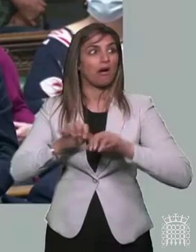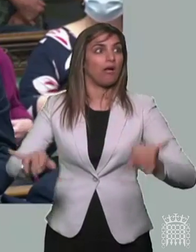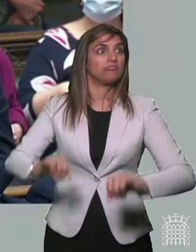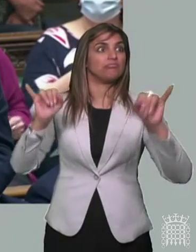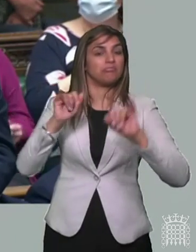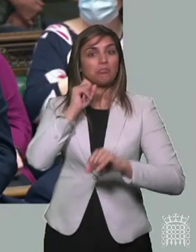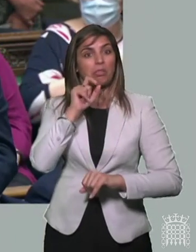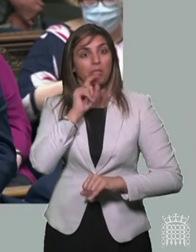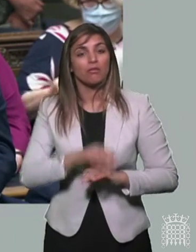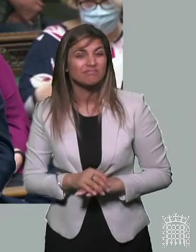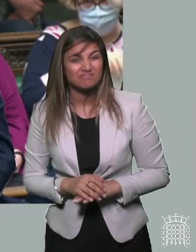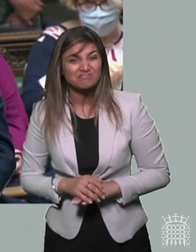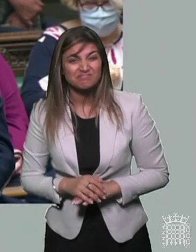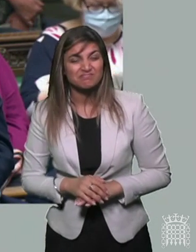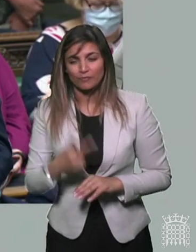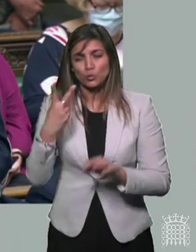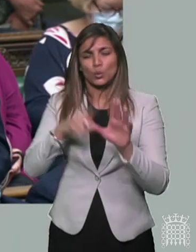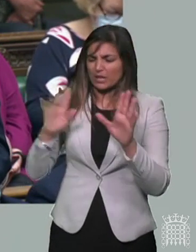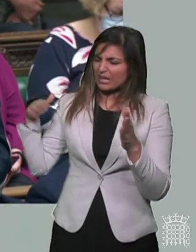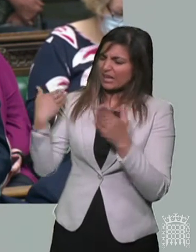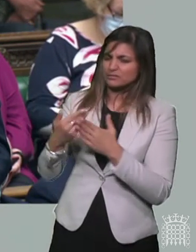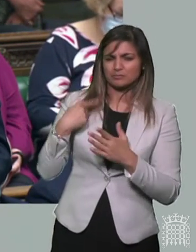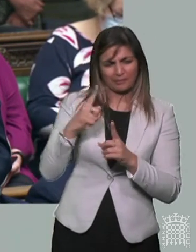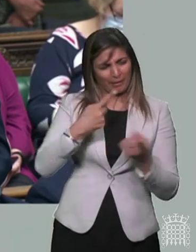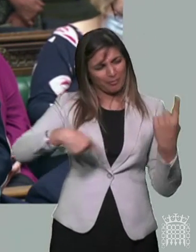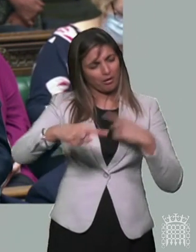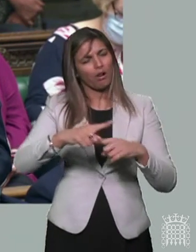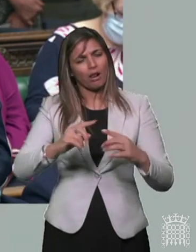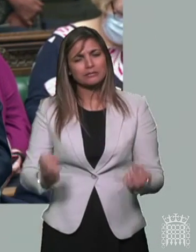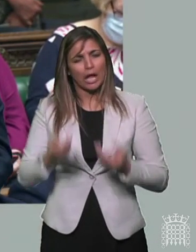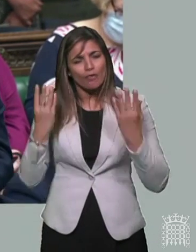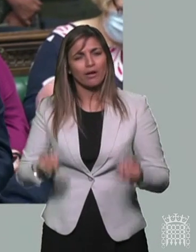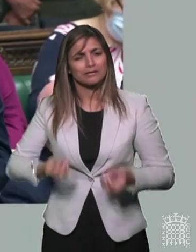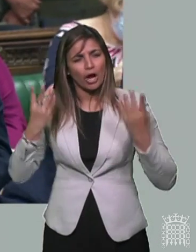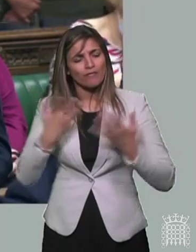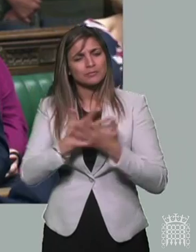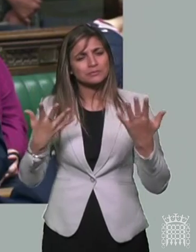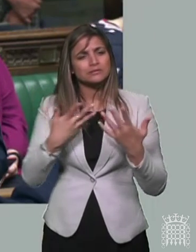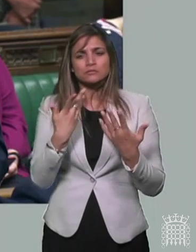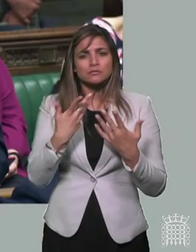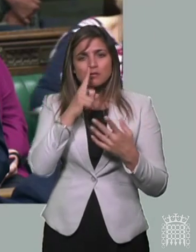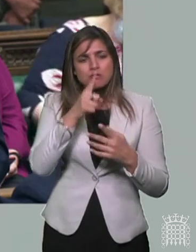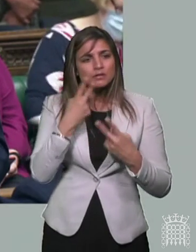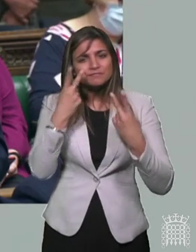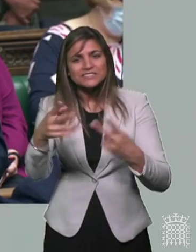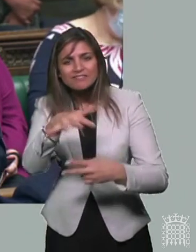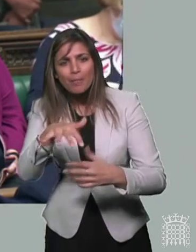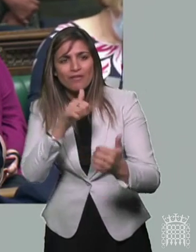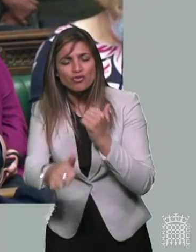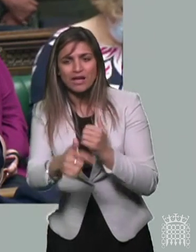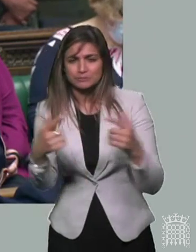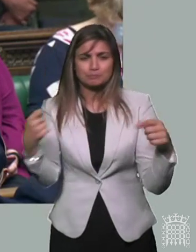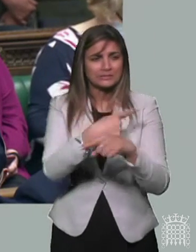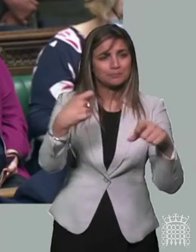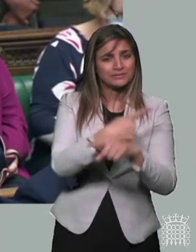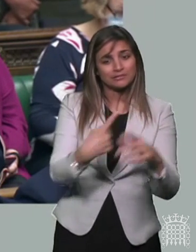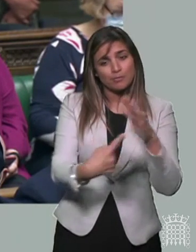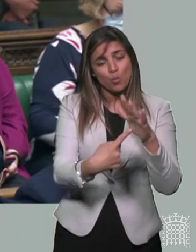For two years my constituents made sacrifice after sacrifice, spending time away from their loved ones and missing out on important life events.